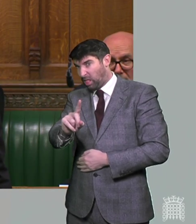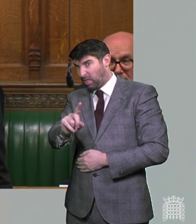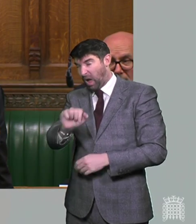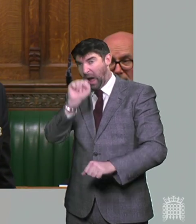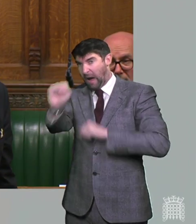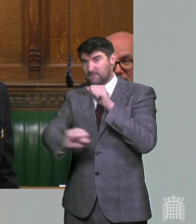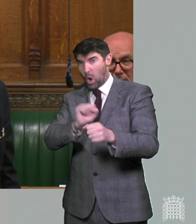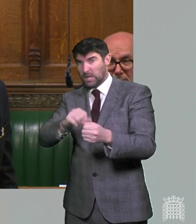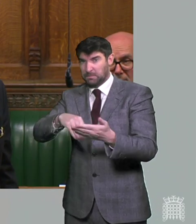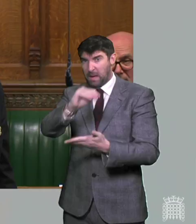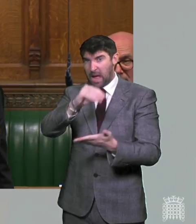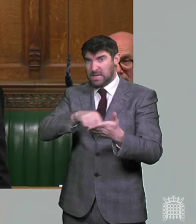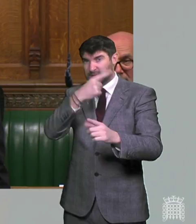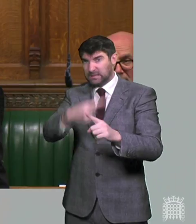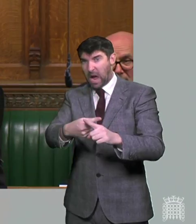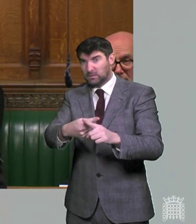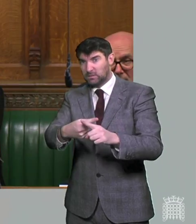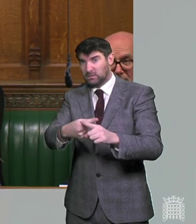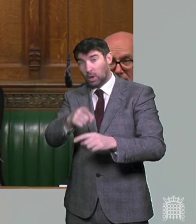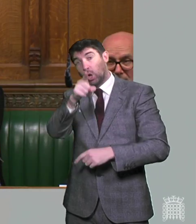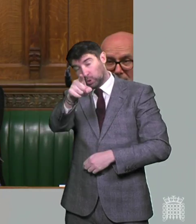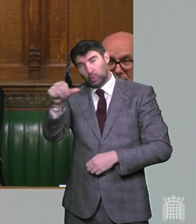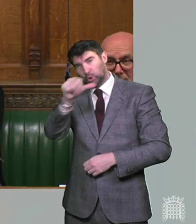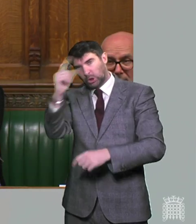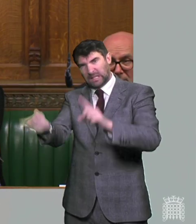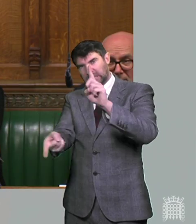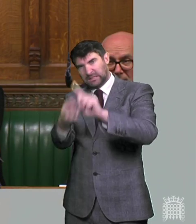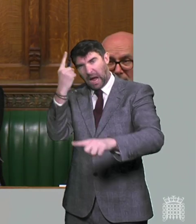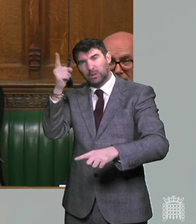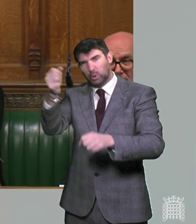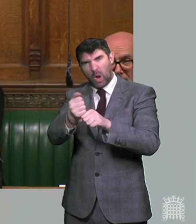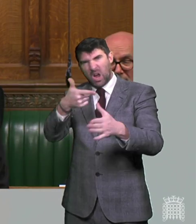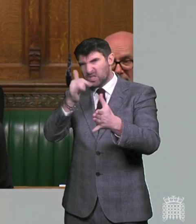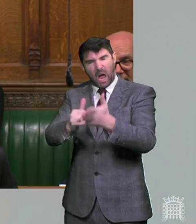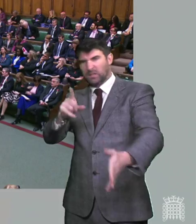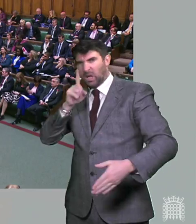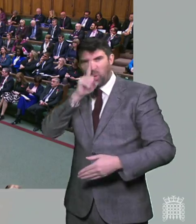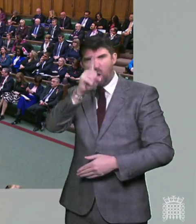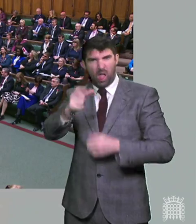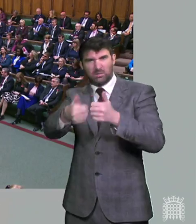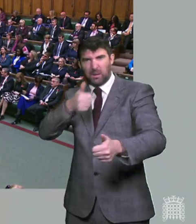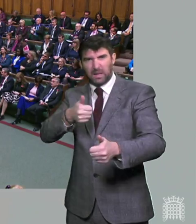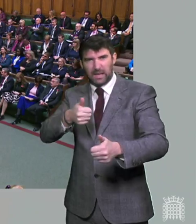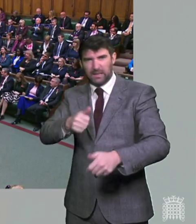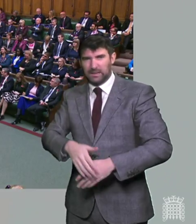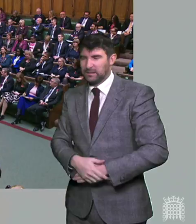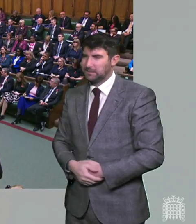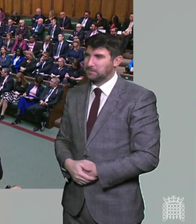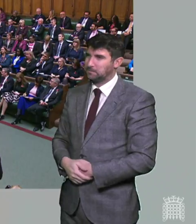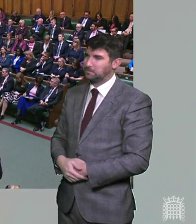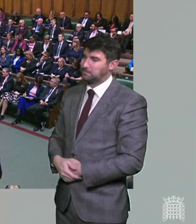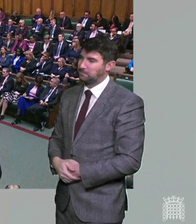And will he bring in a tax on the windfall profits of the gas and oil industries?